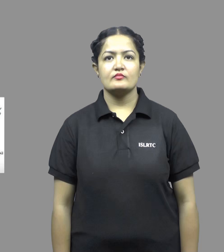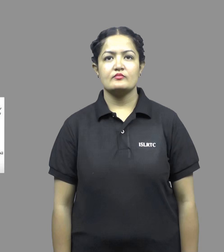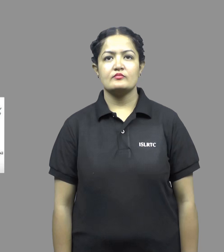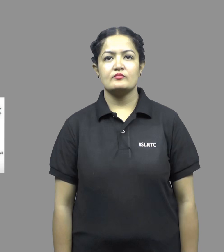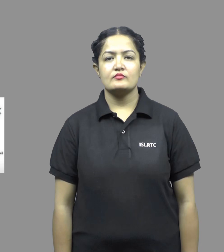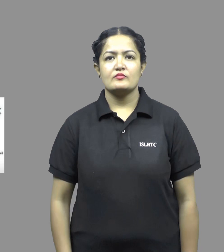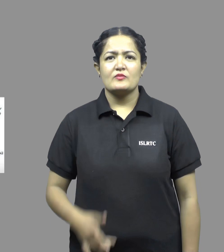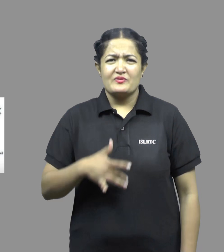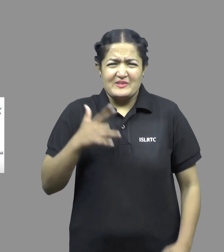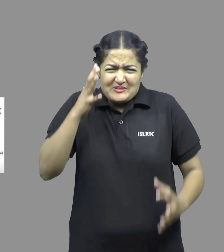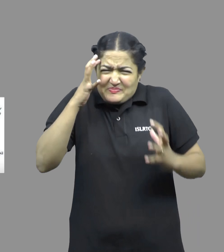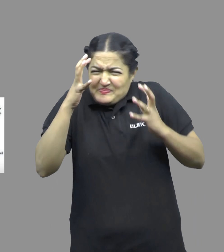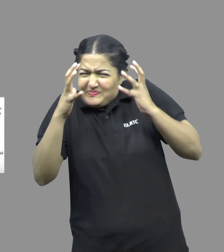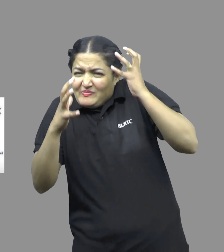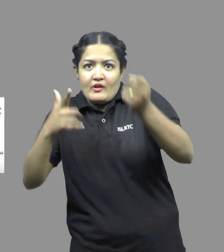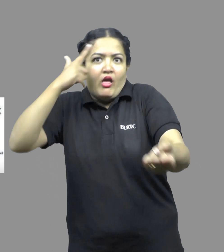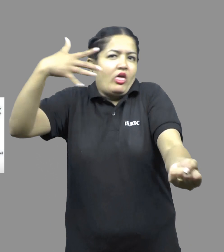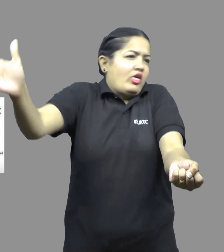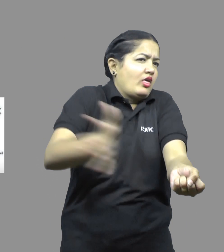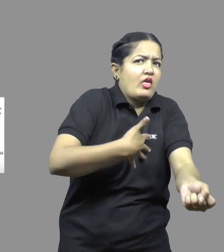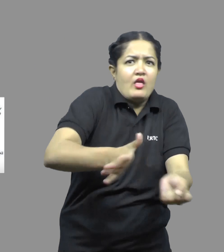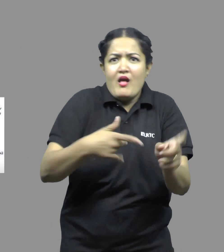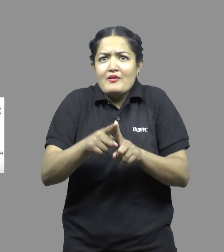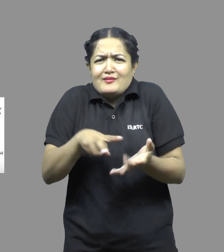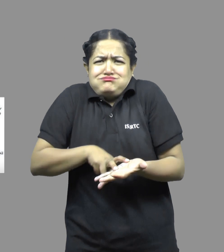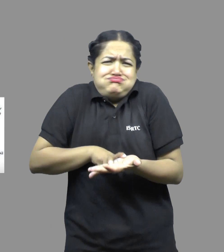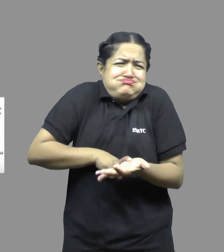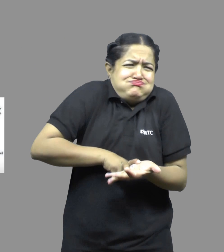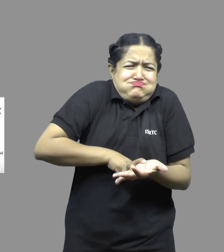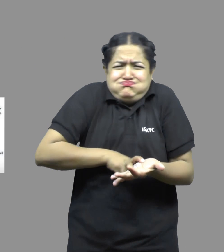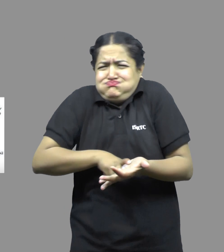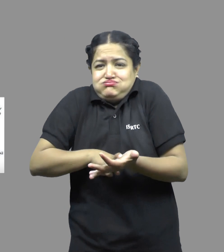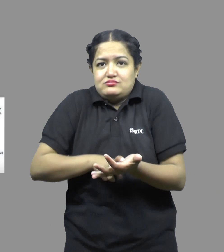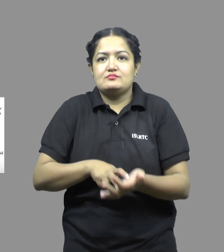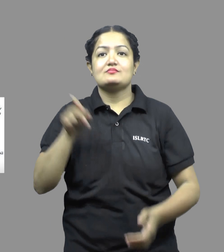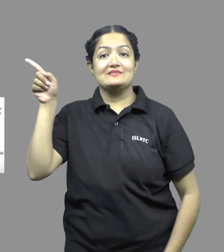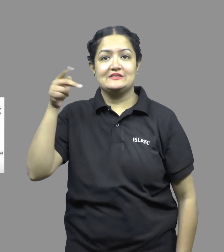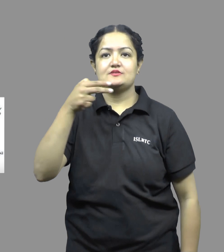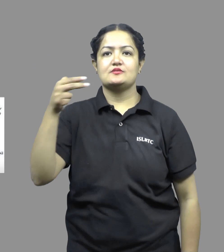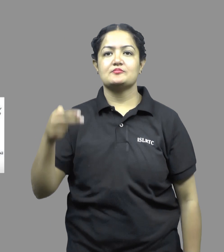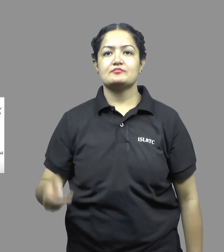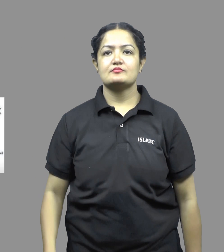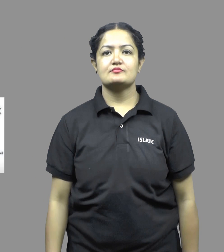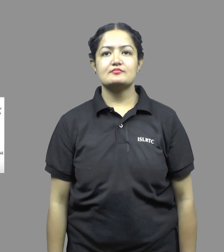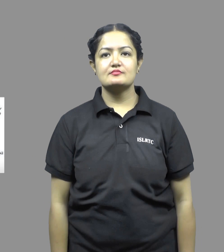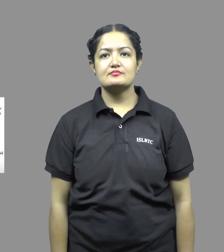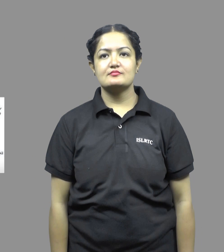Anxiety